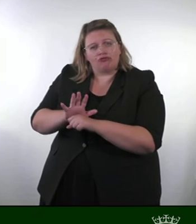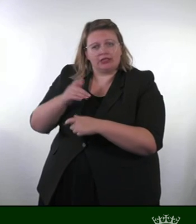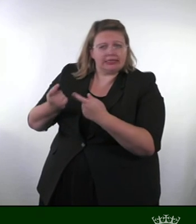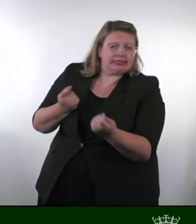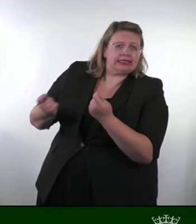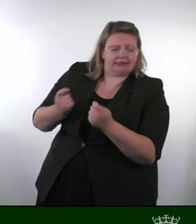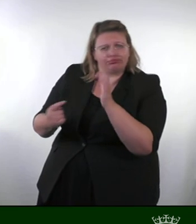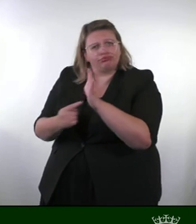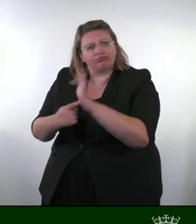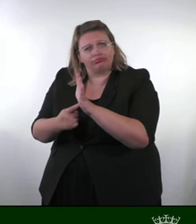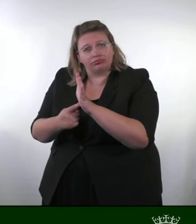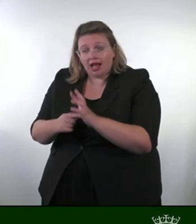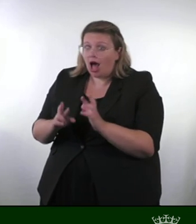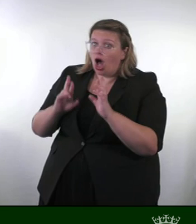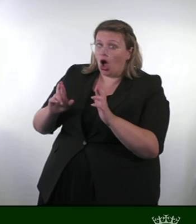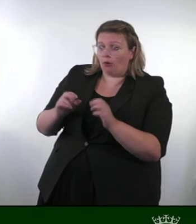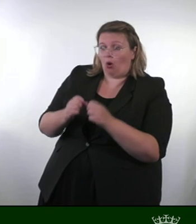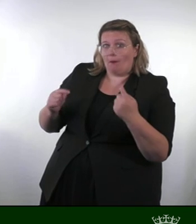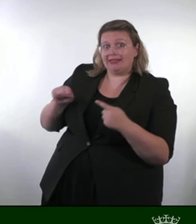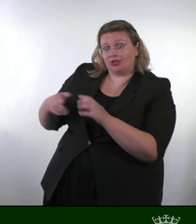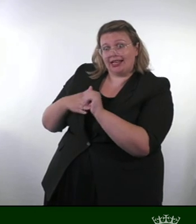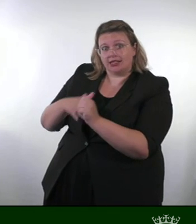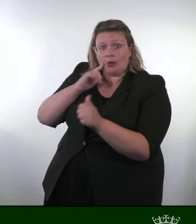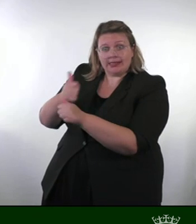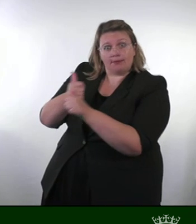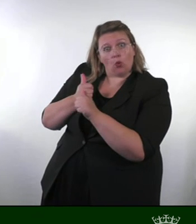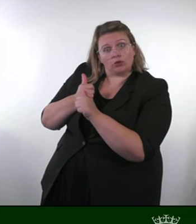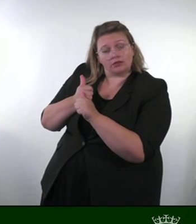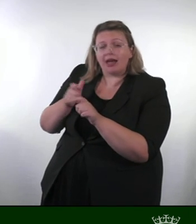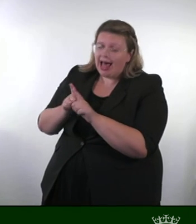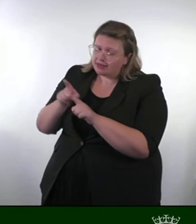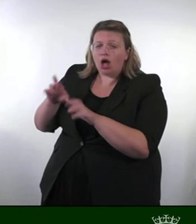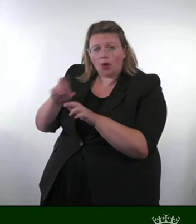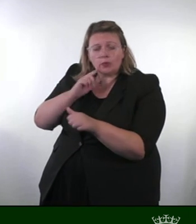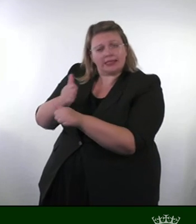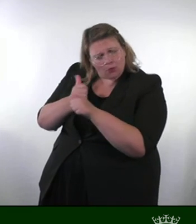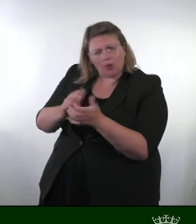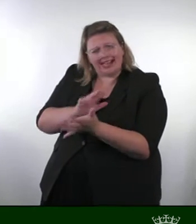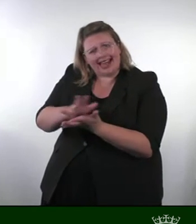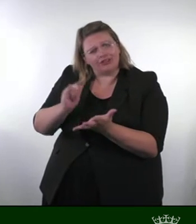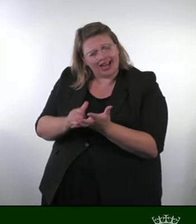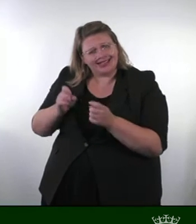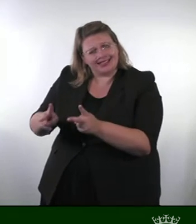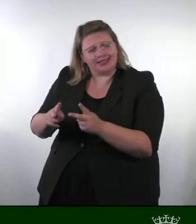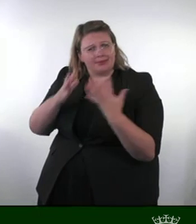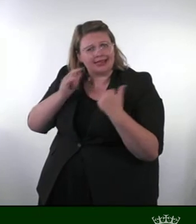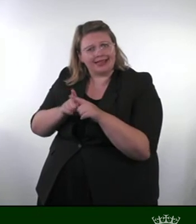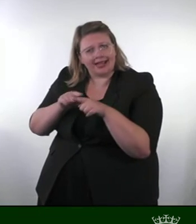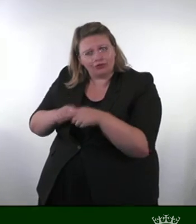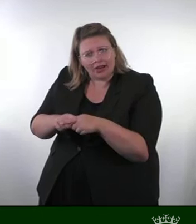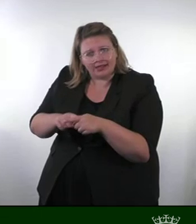I hope that he will support those measures and, indeed, support NHS Test and Trace.